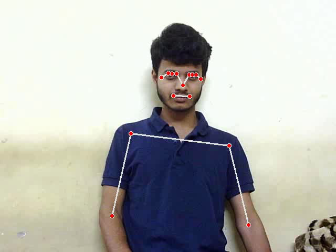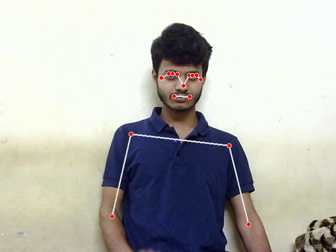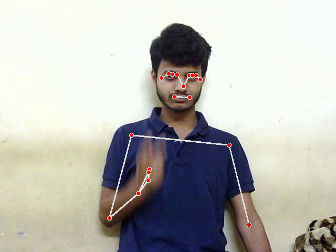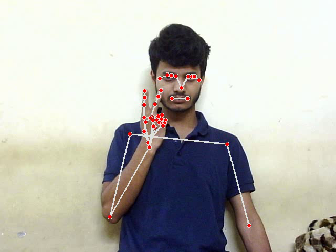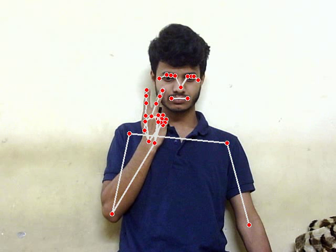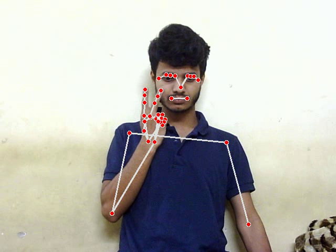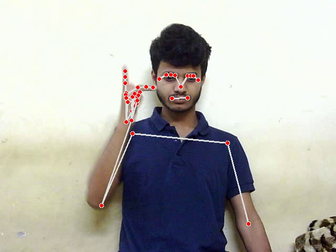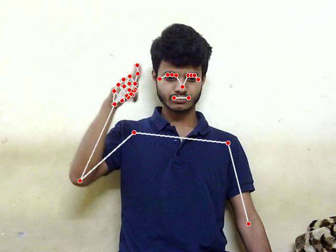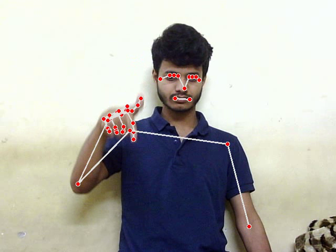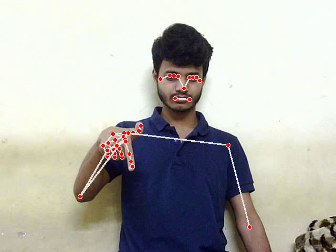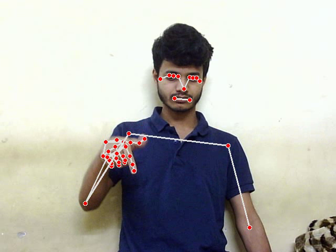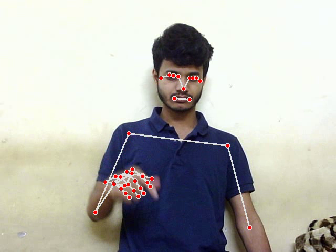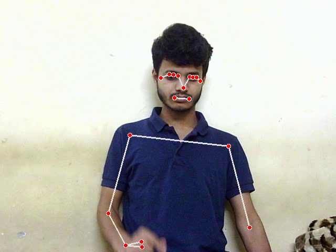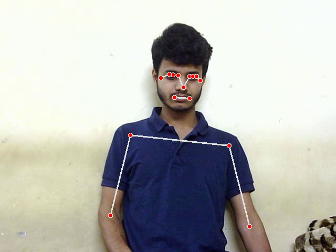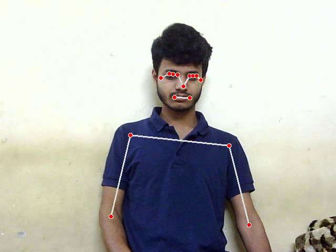see you later